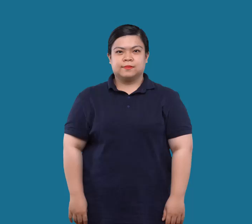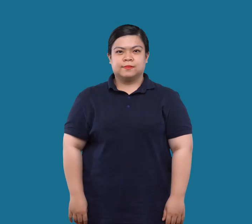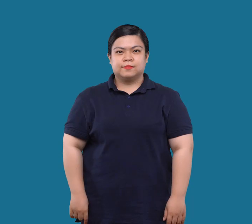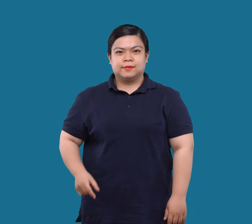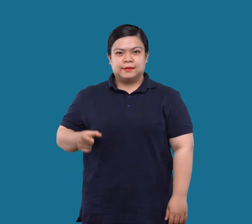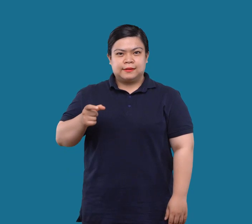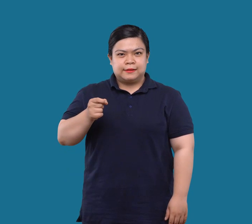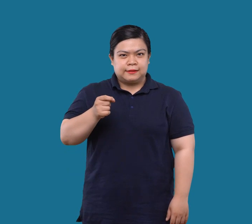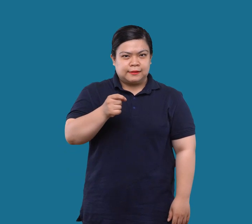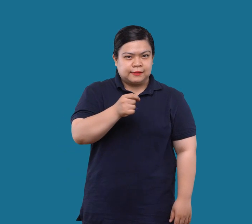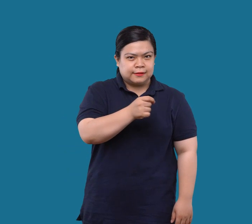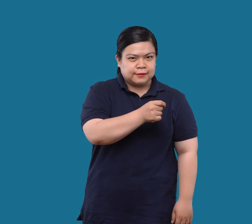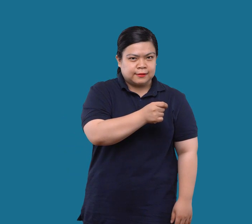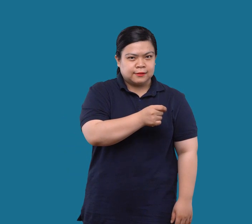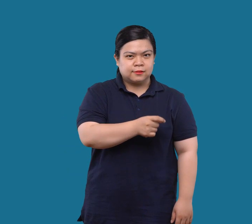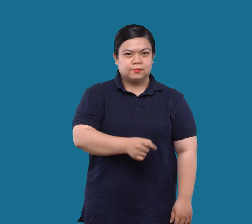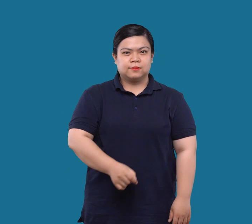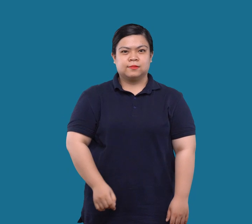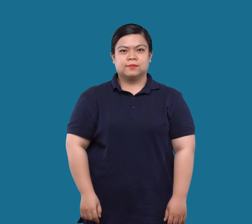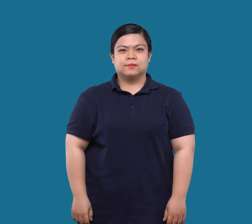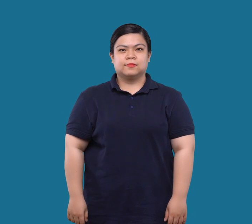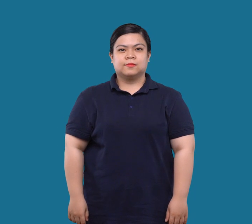con kiến